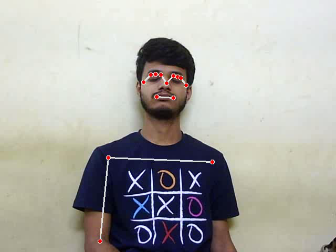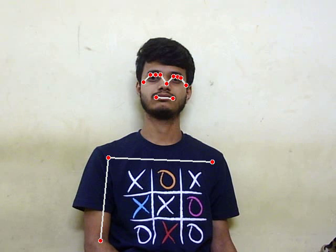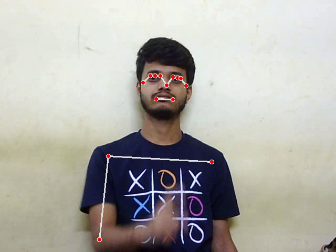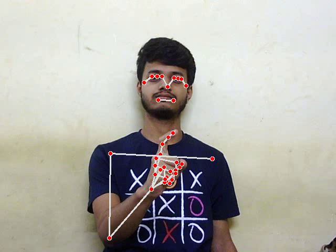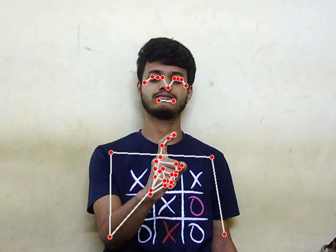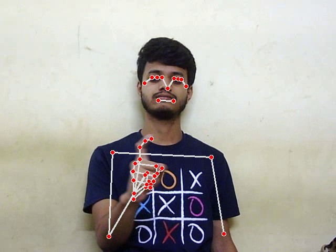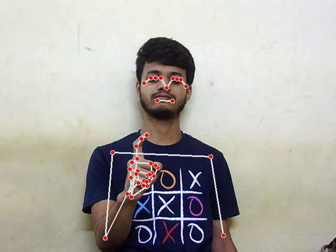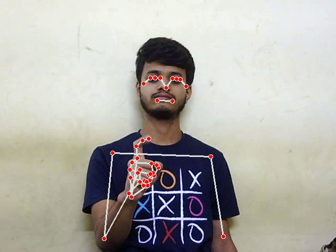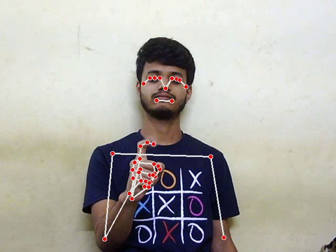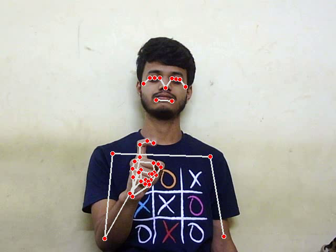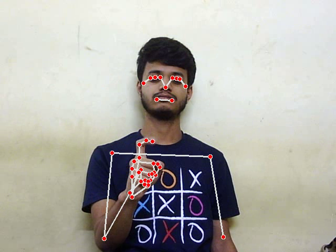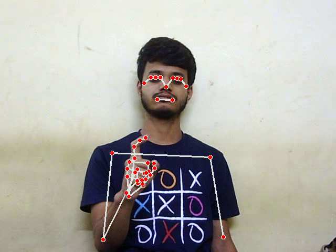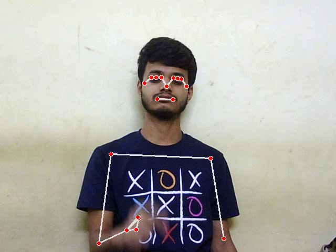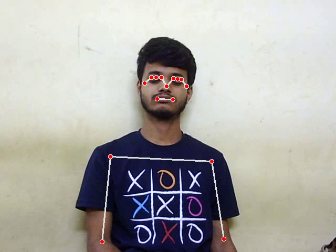question